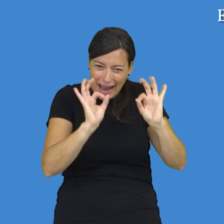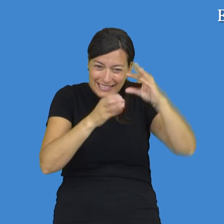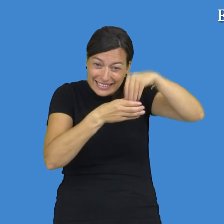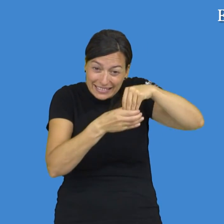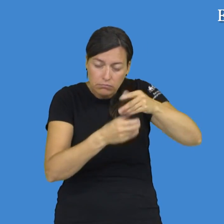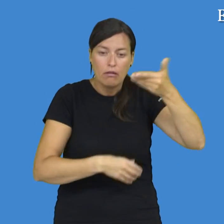dentro